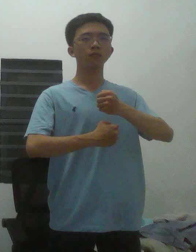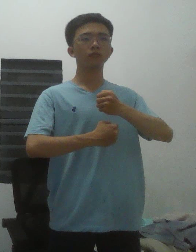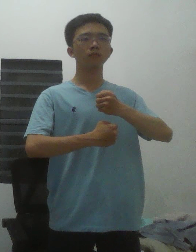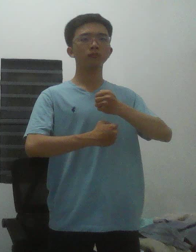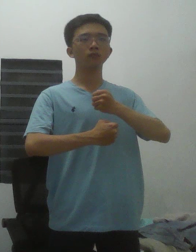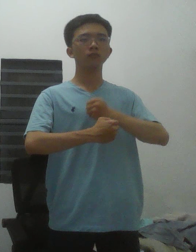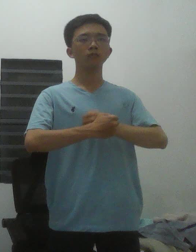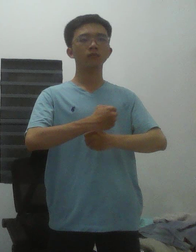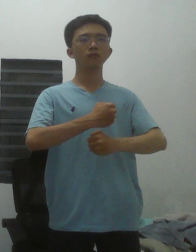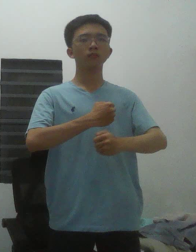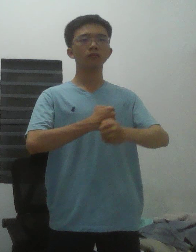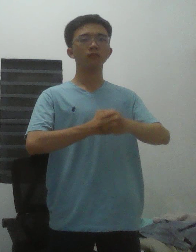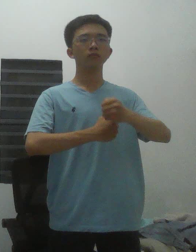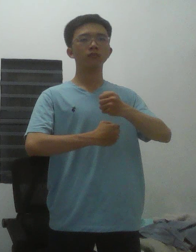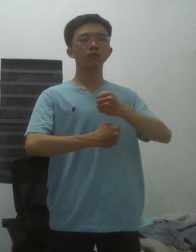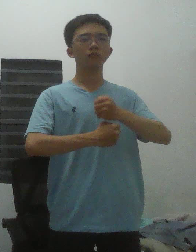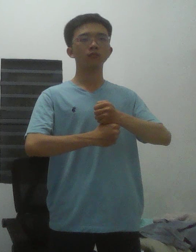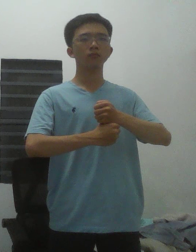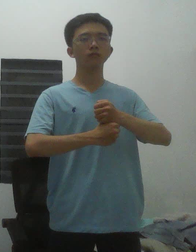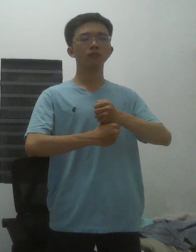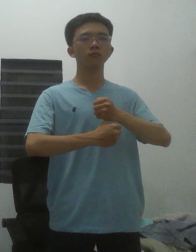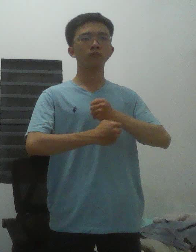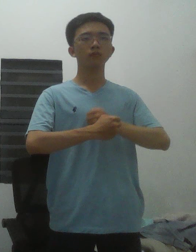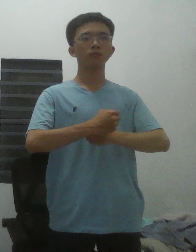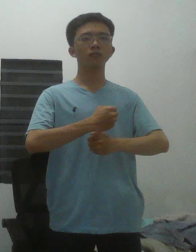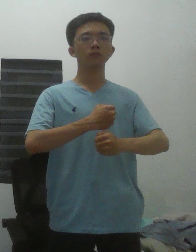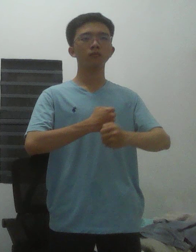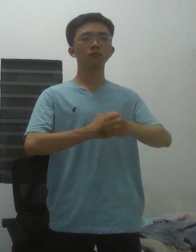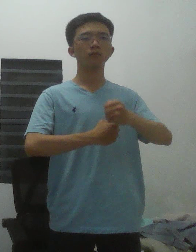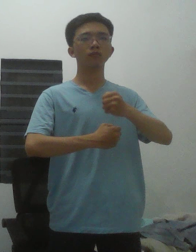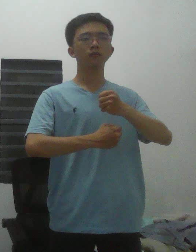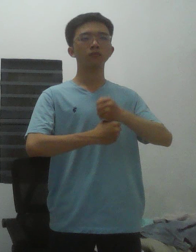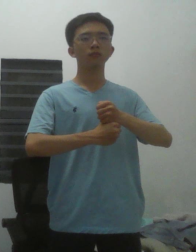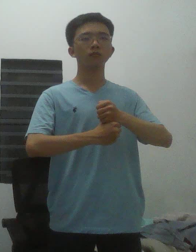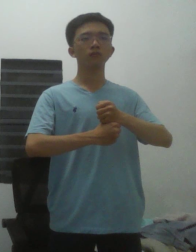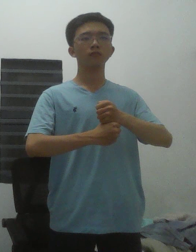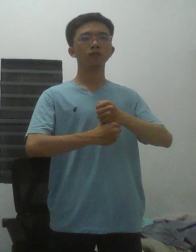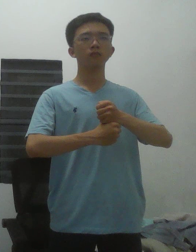quanh nam